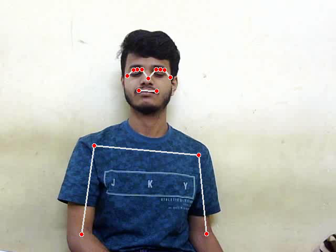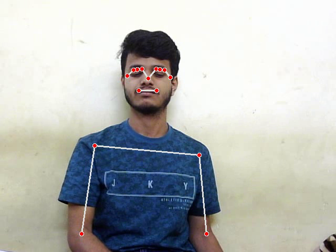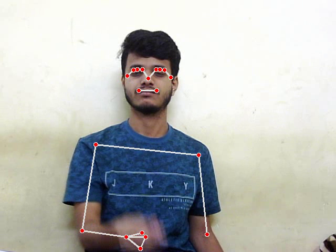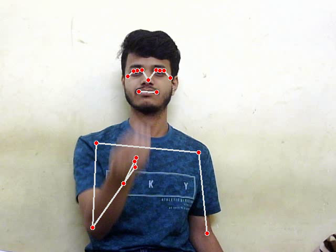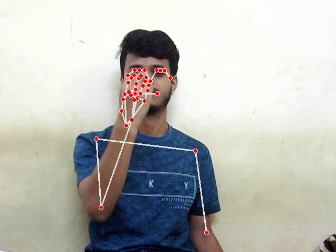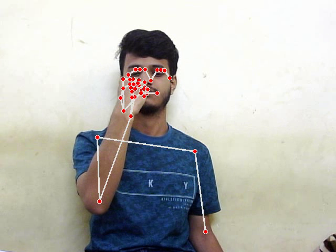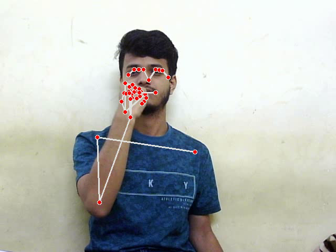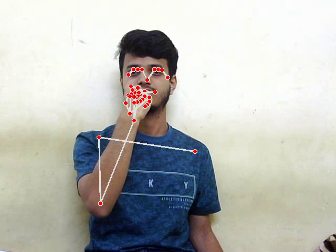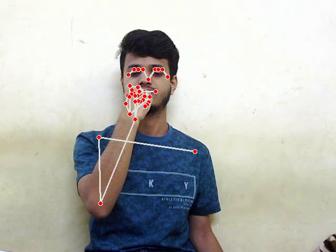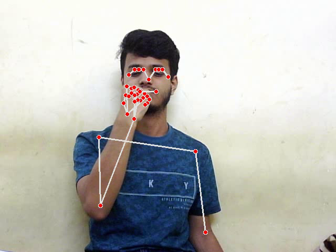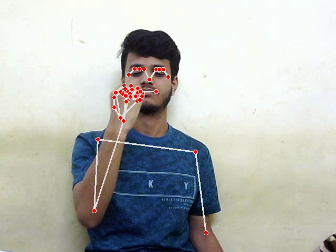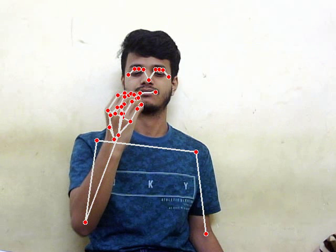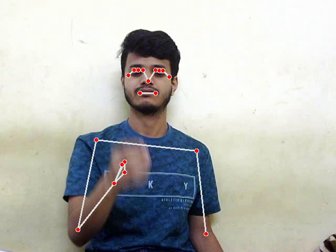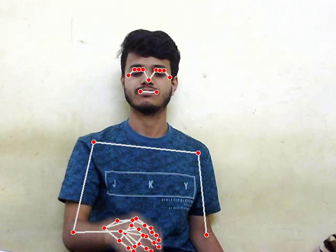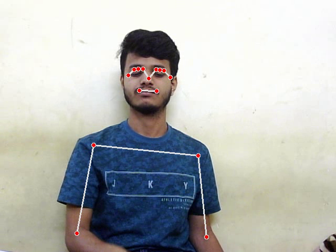eat